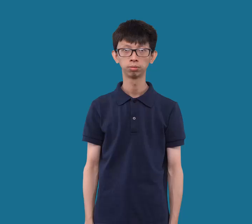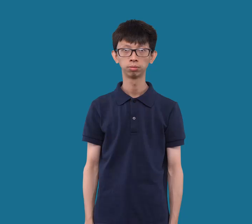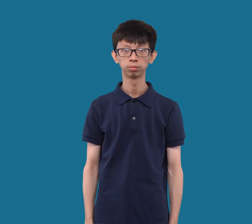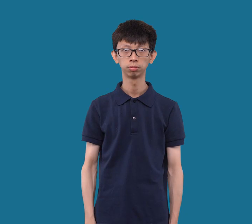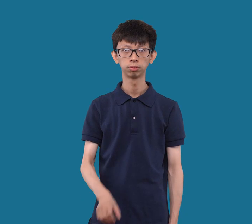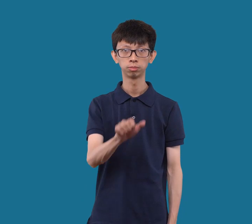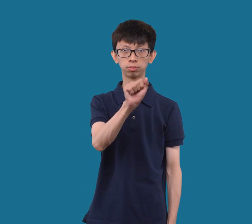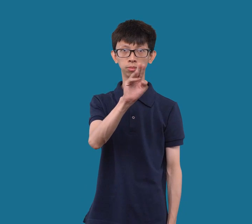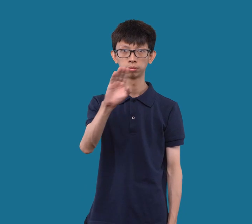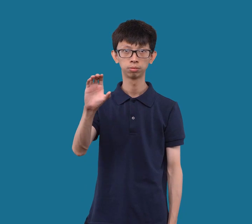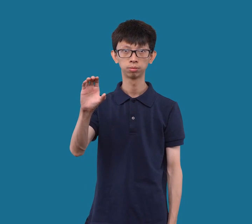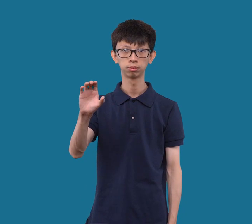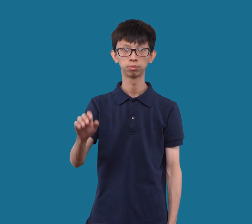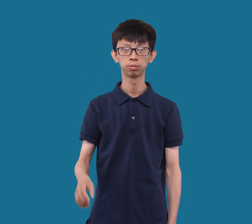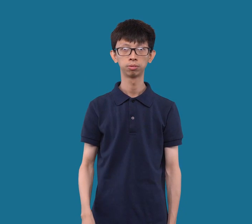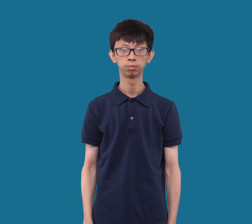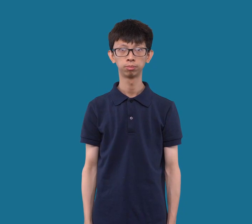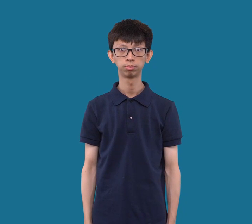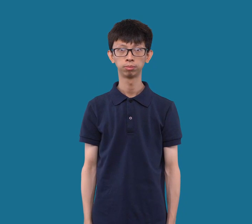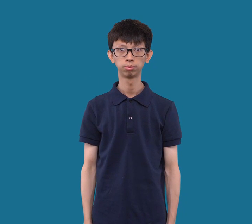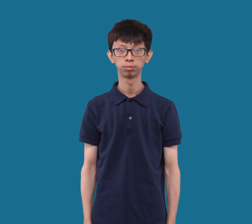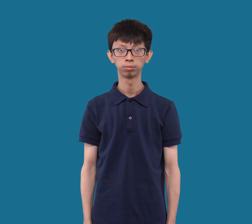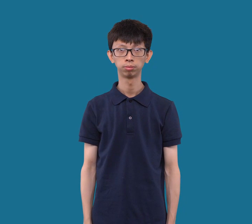chữ cái